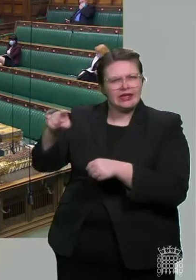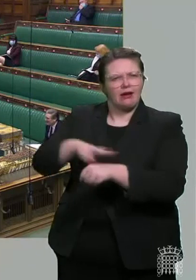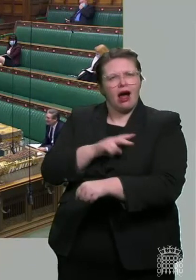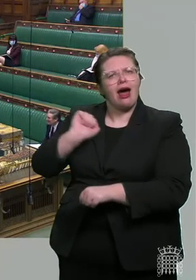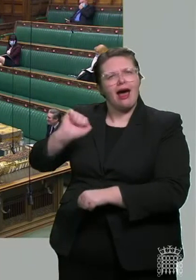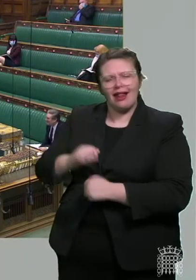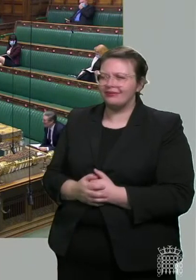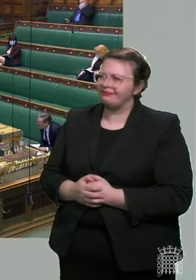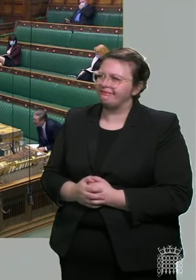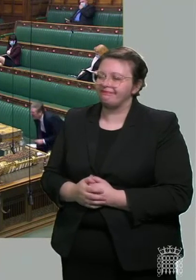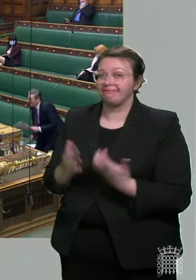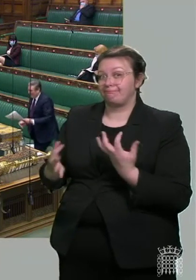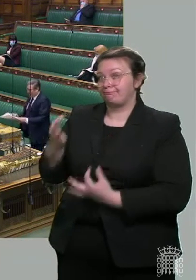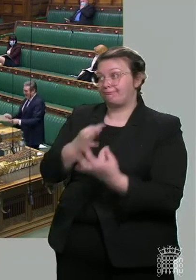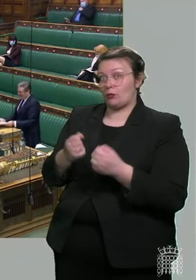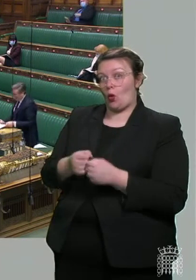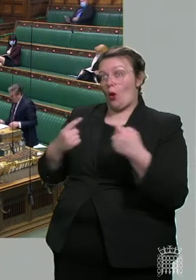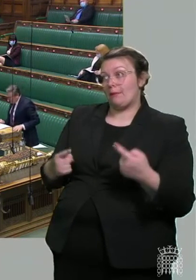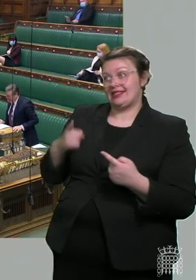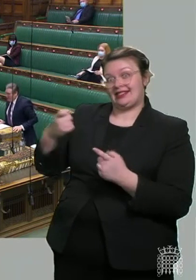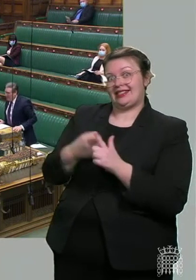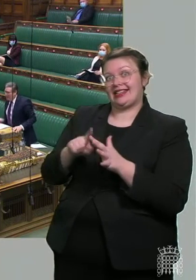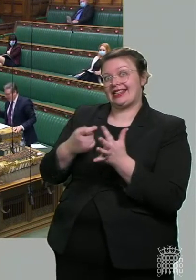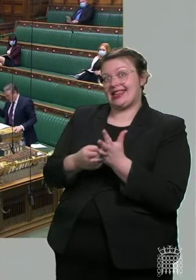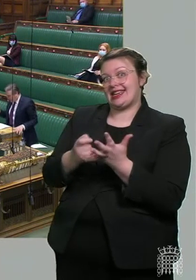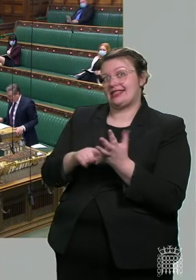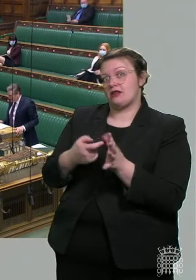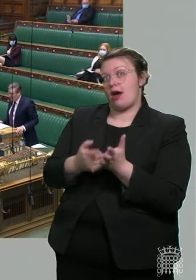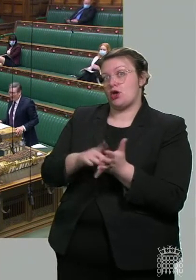so well represents.